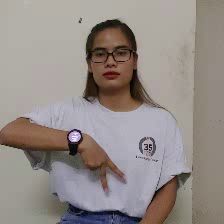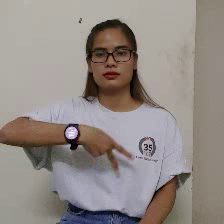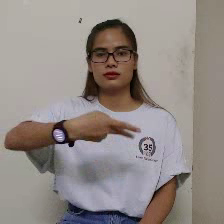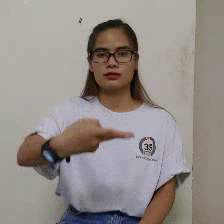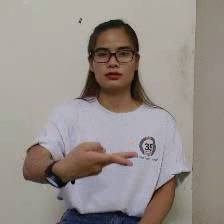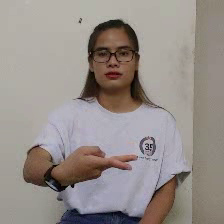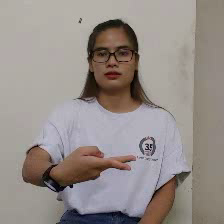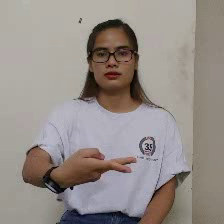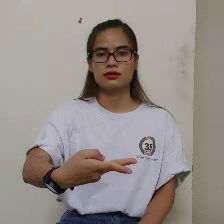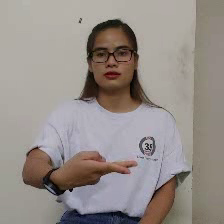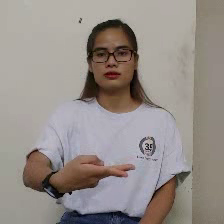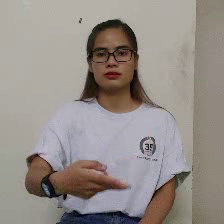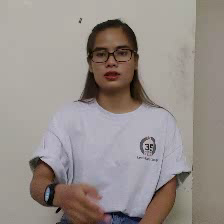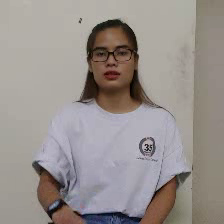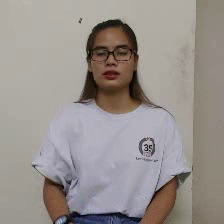Hy sinh